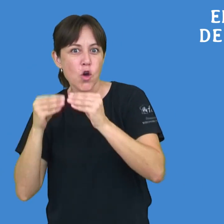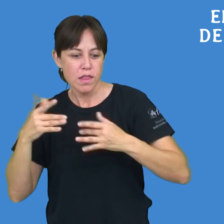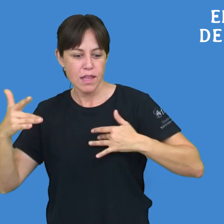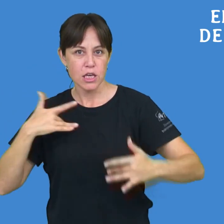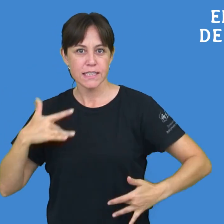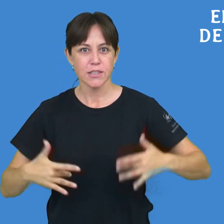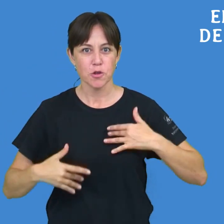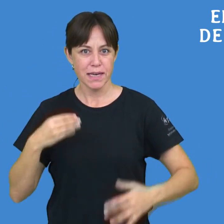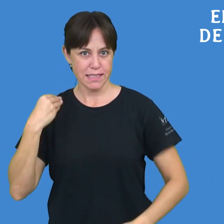síntoma